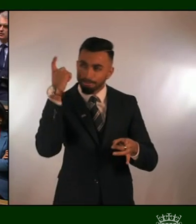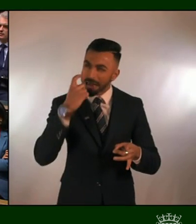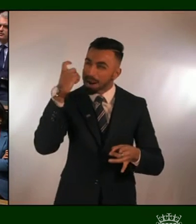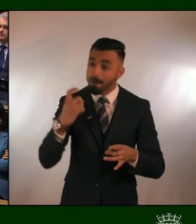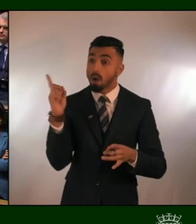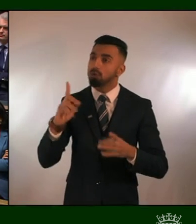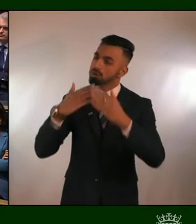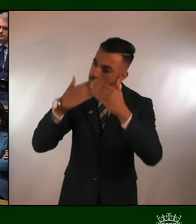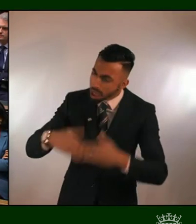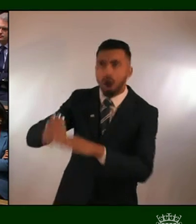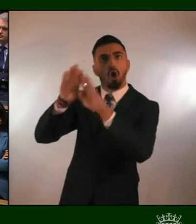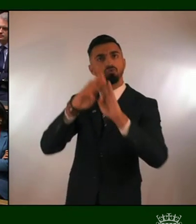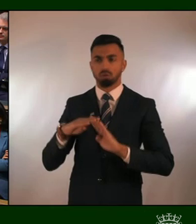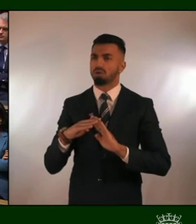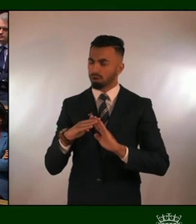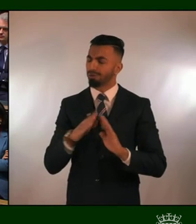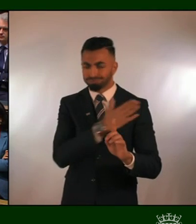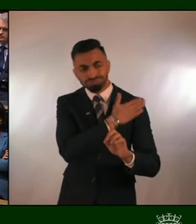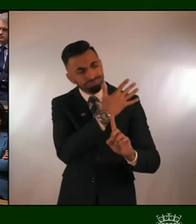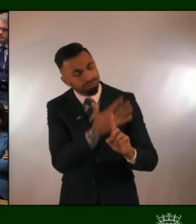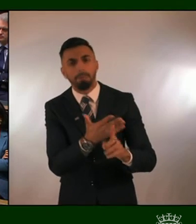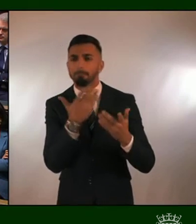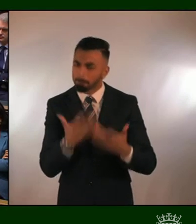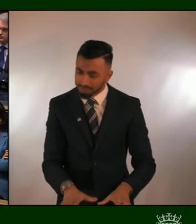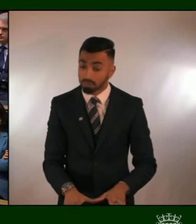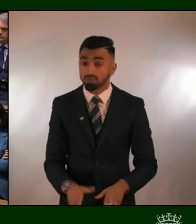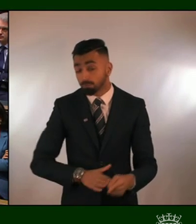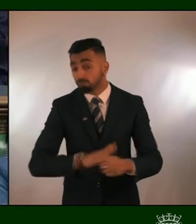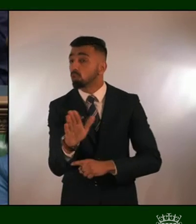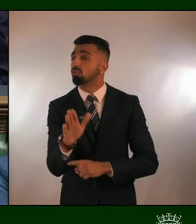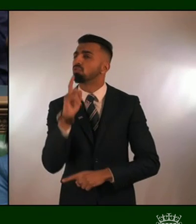We have done so before, and I know we will do so again.